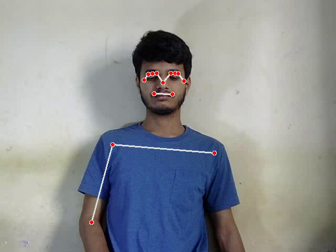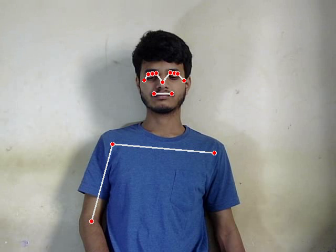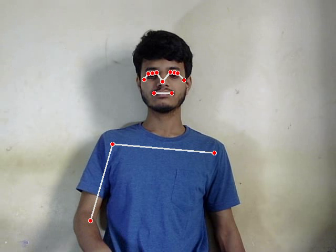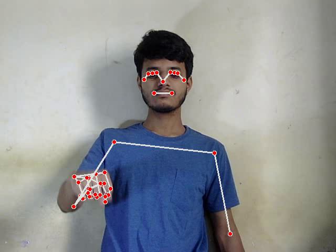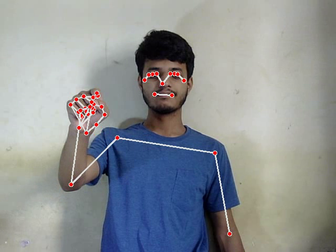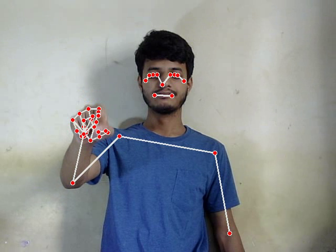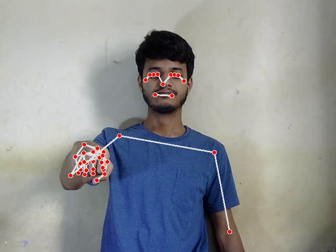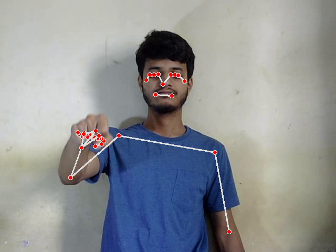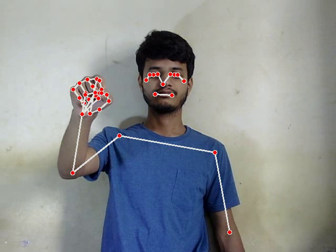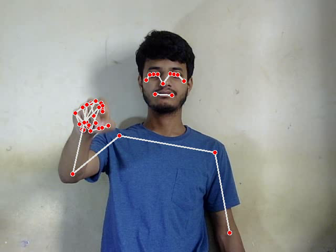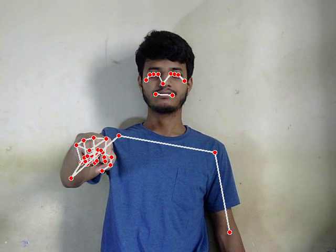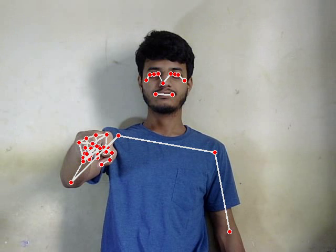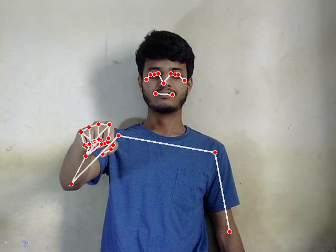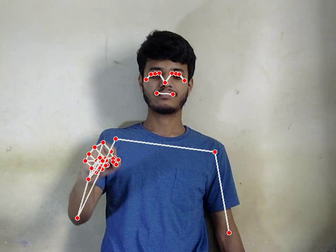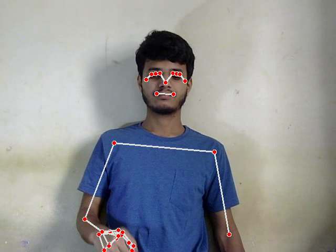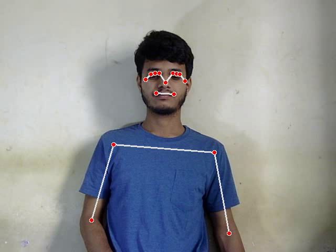yes